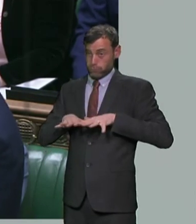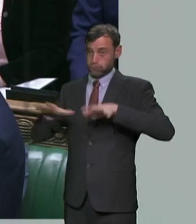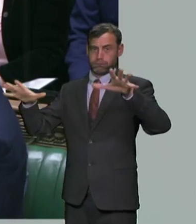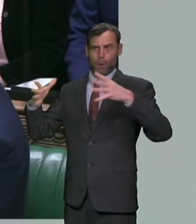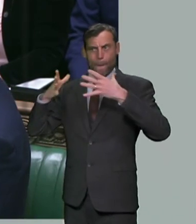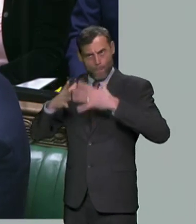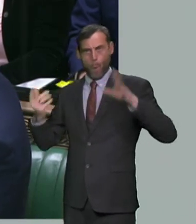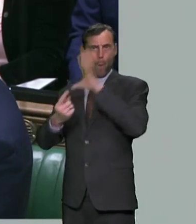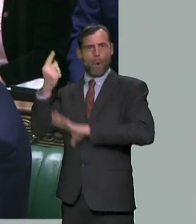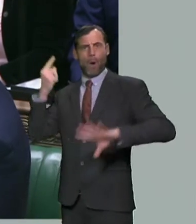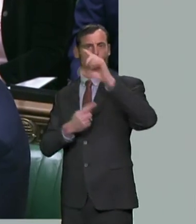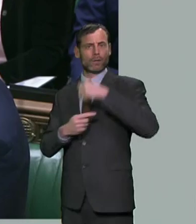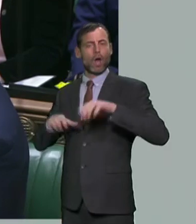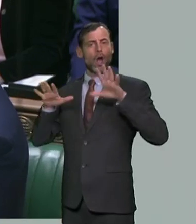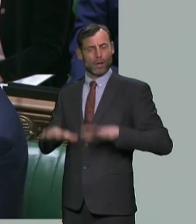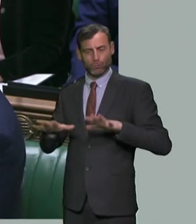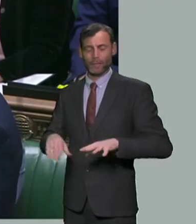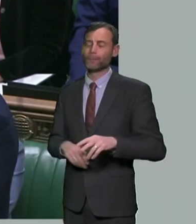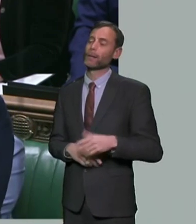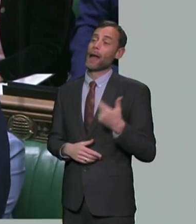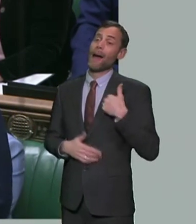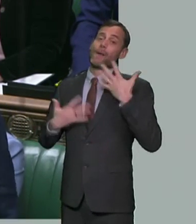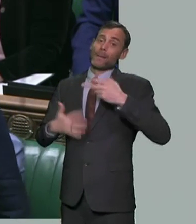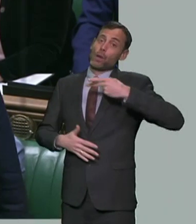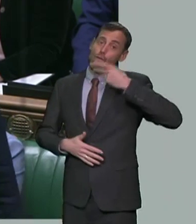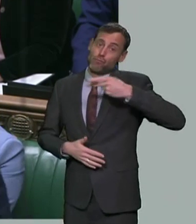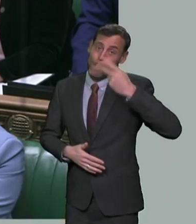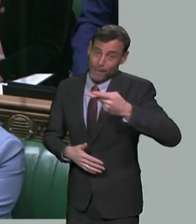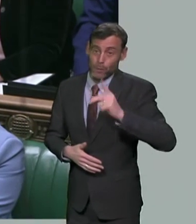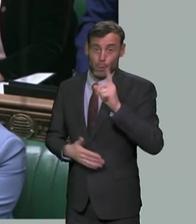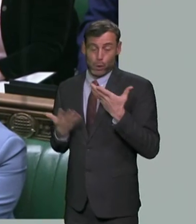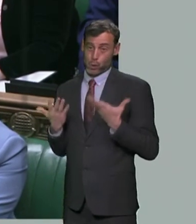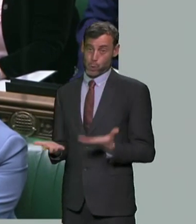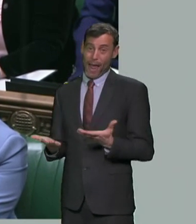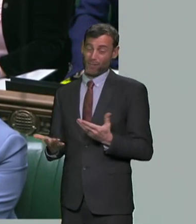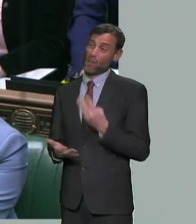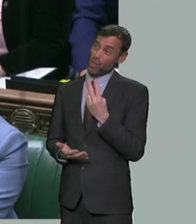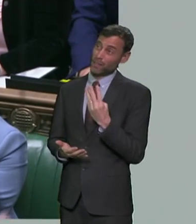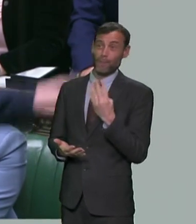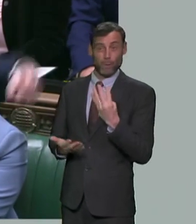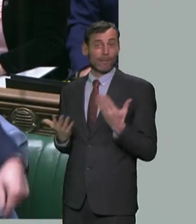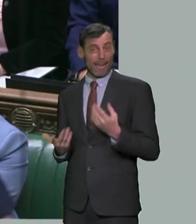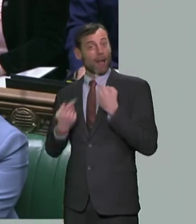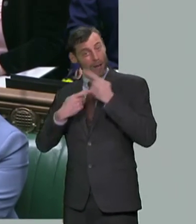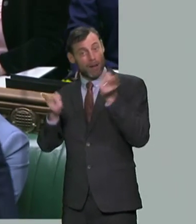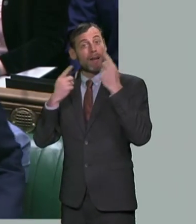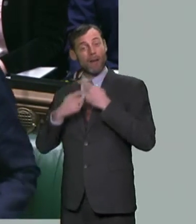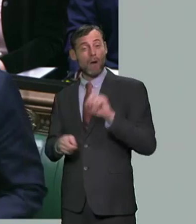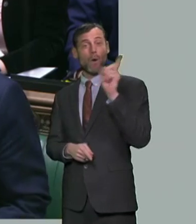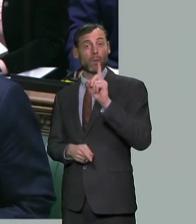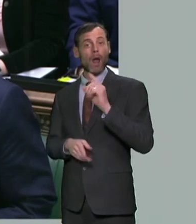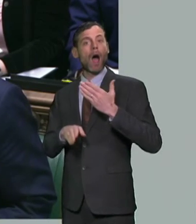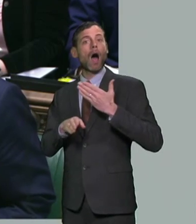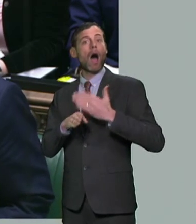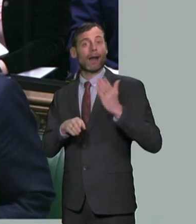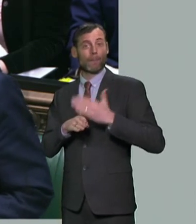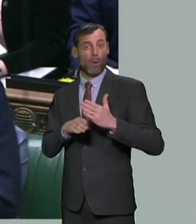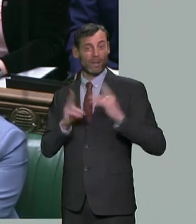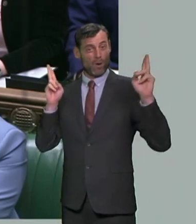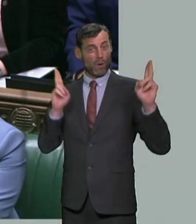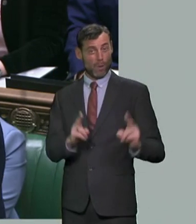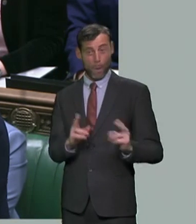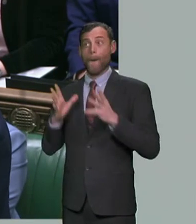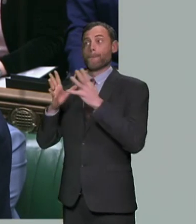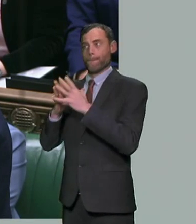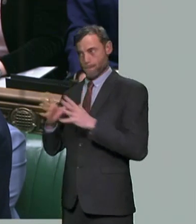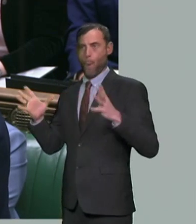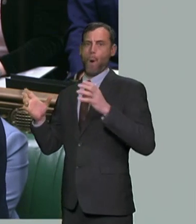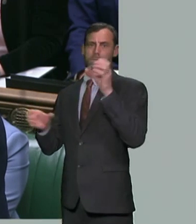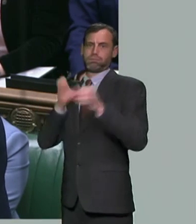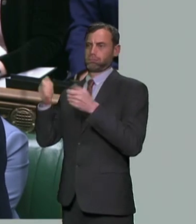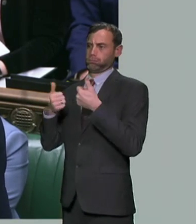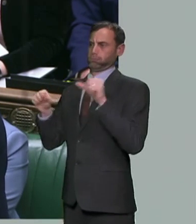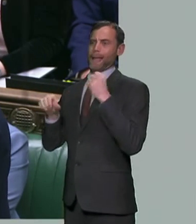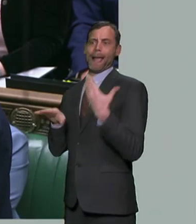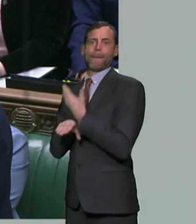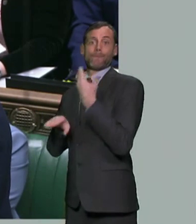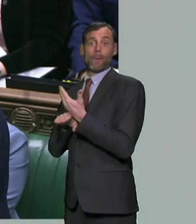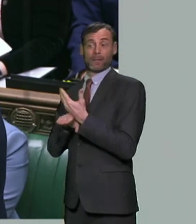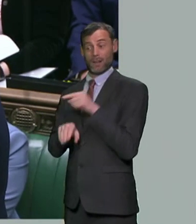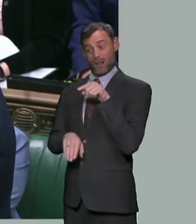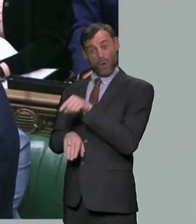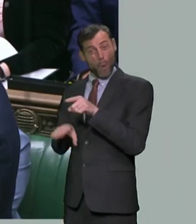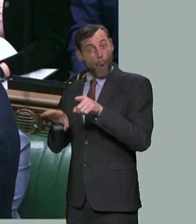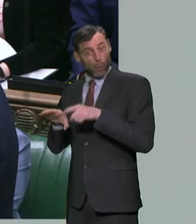As I said already—I think three or four times today—we have more employees on the payroll now than before the pandemic began, and youth unemployment is at a record low.